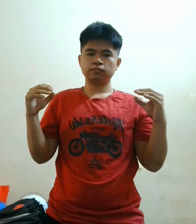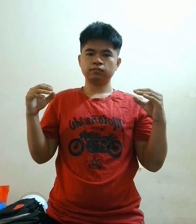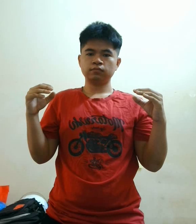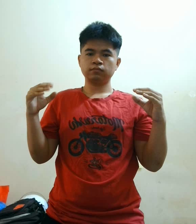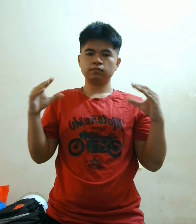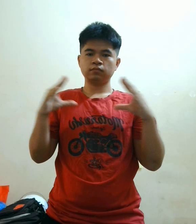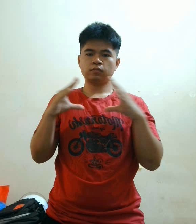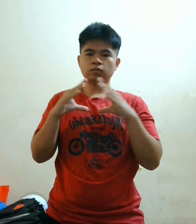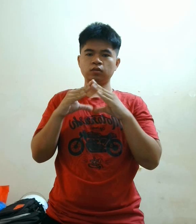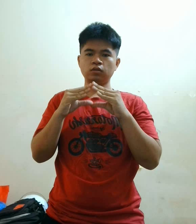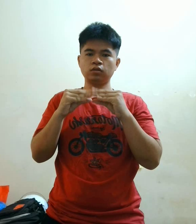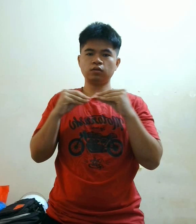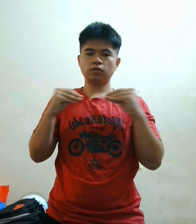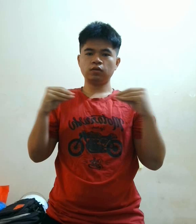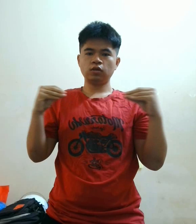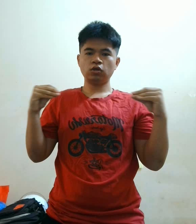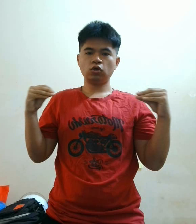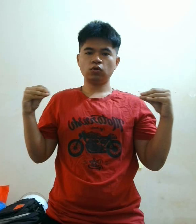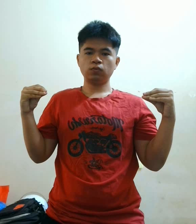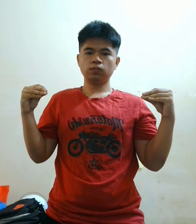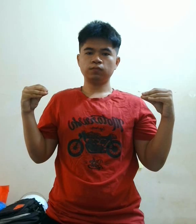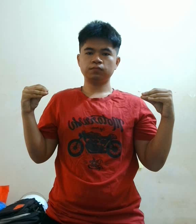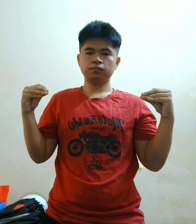nhieu